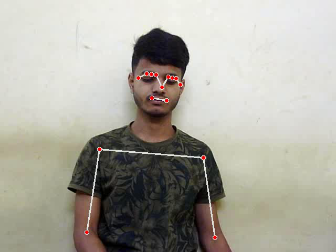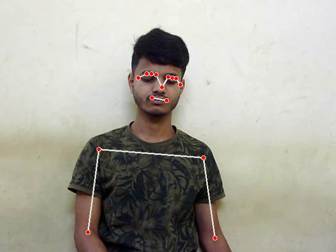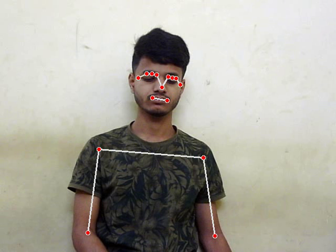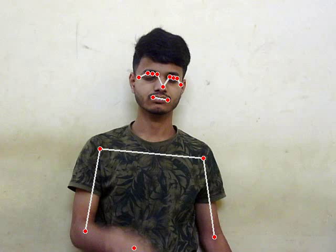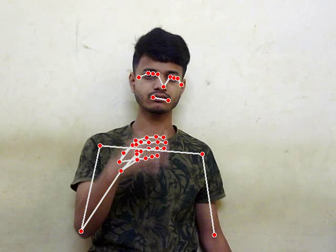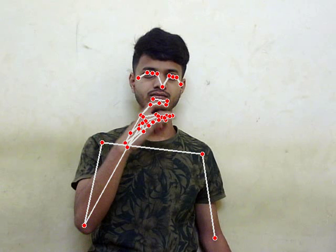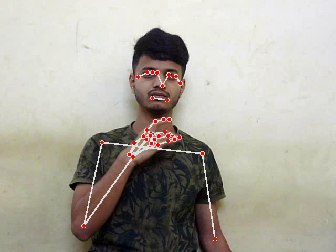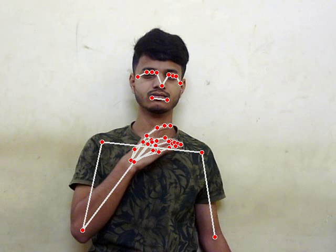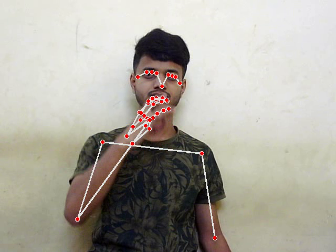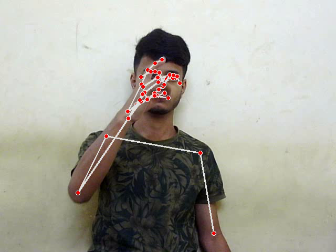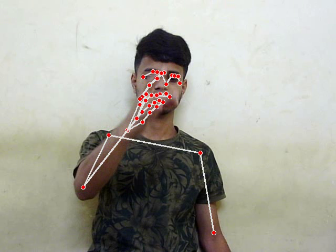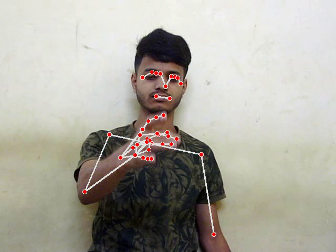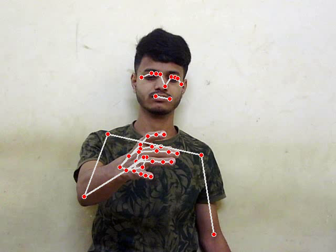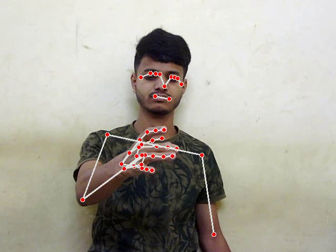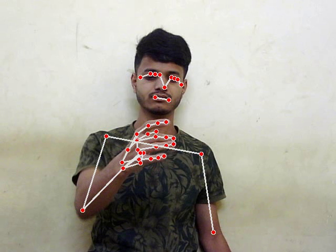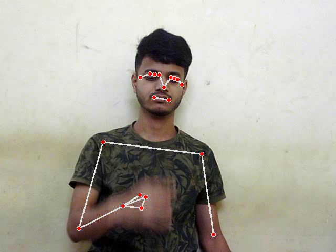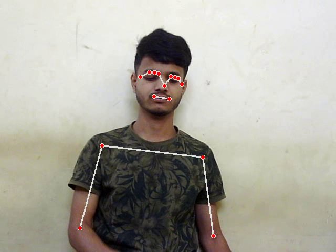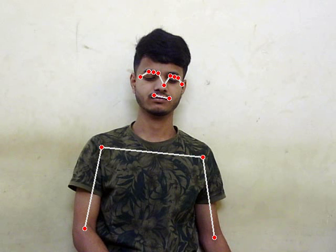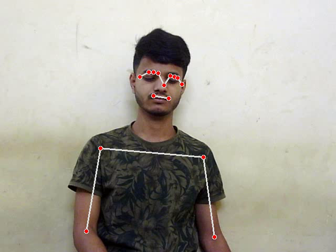like